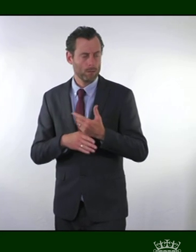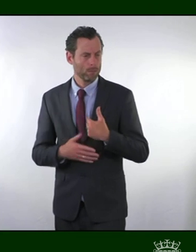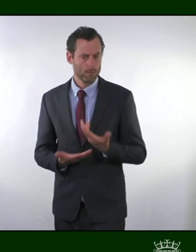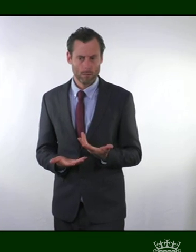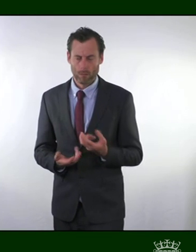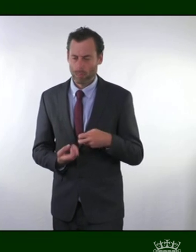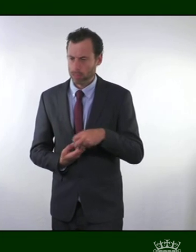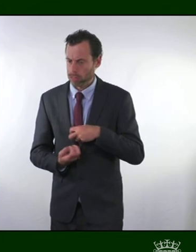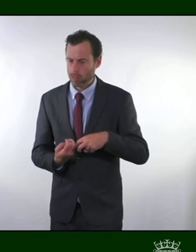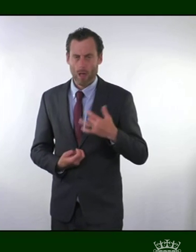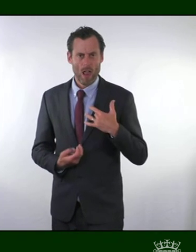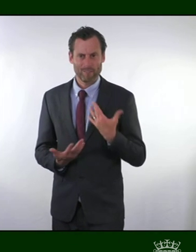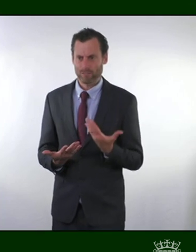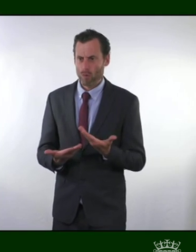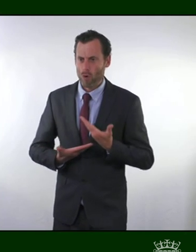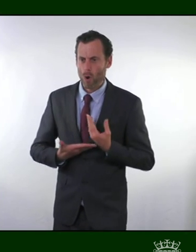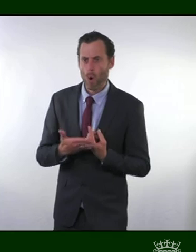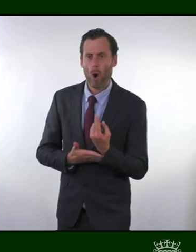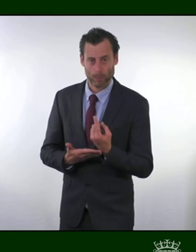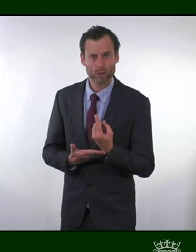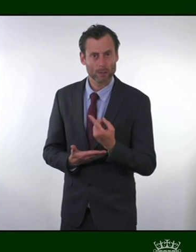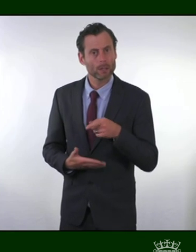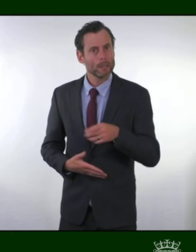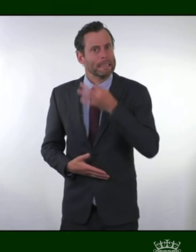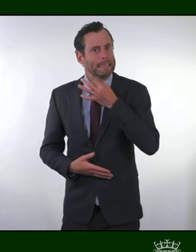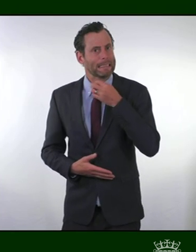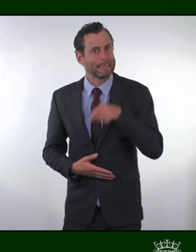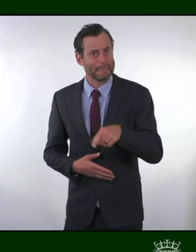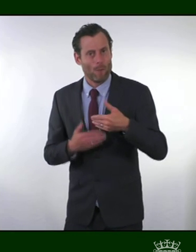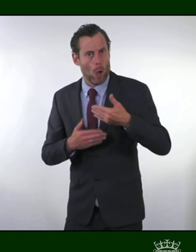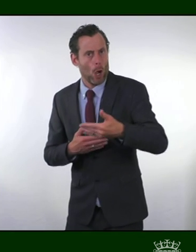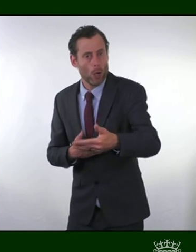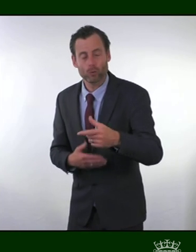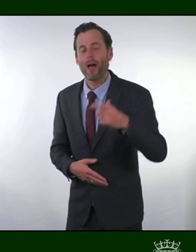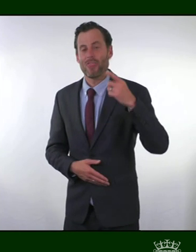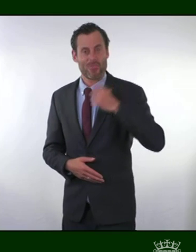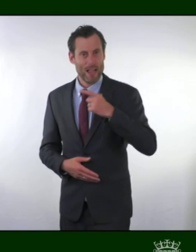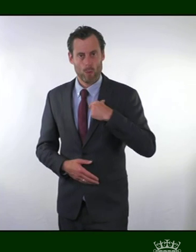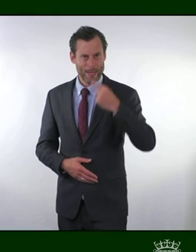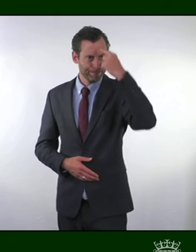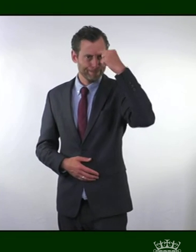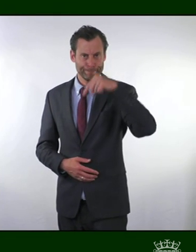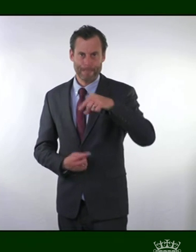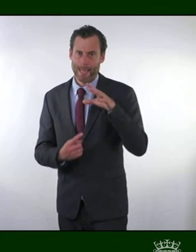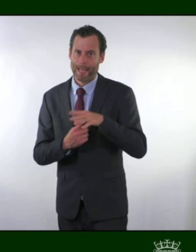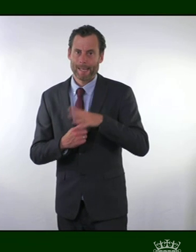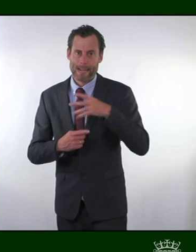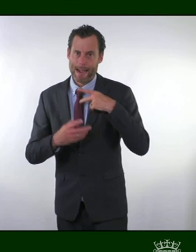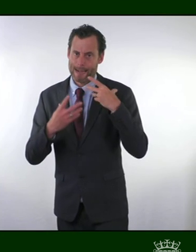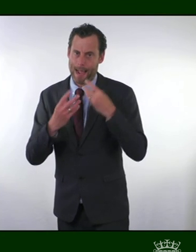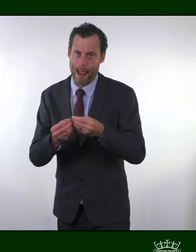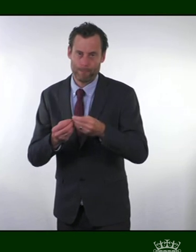They are entering an appalling labour market, which is why it is crucial that we have made the interventions that we have today, particularly the kick-start scheme.